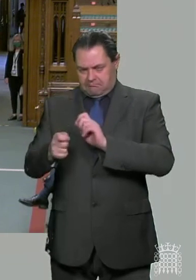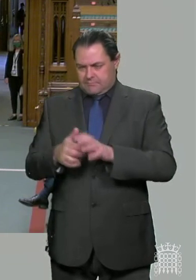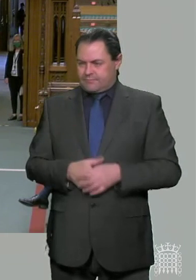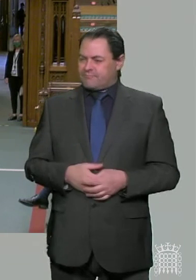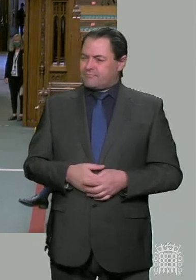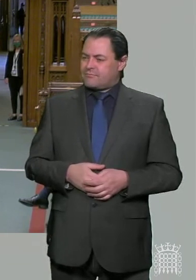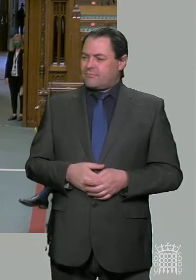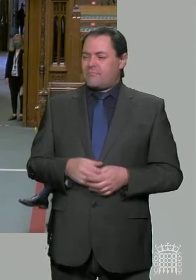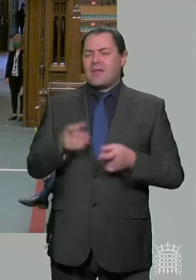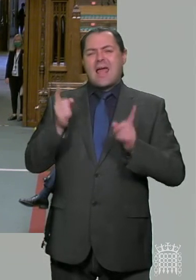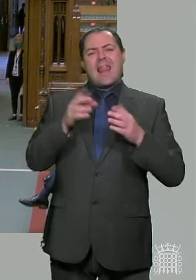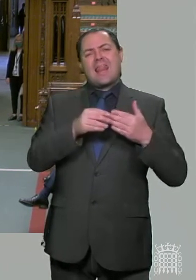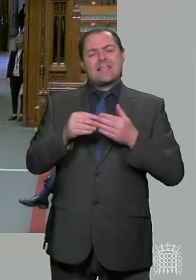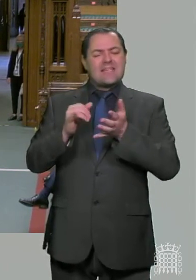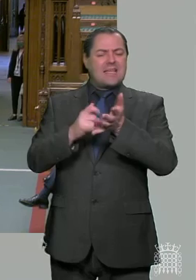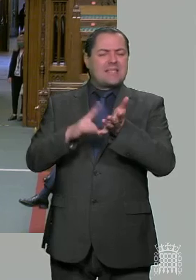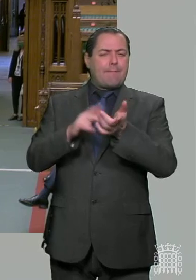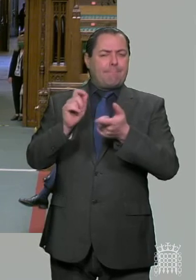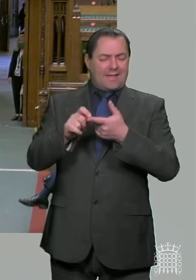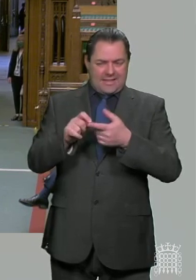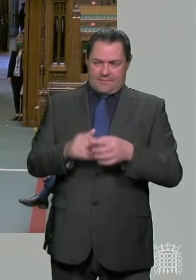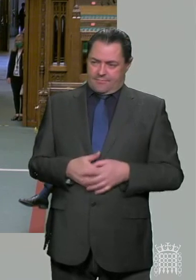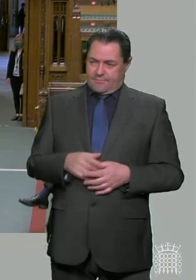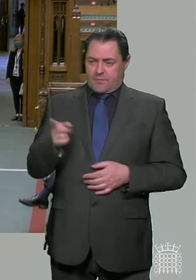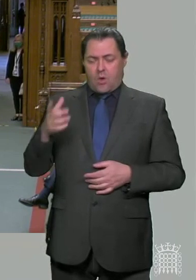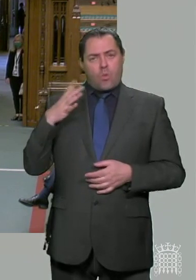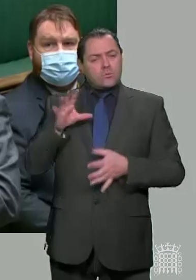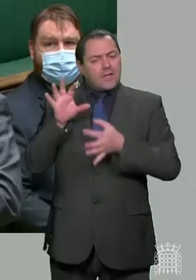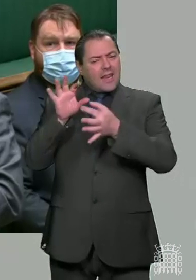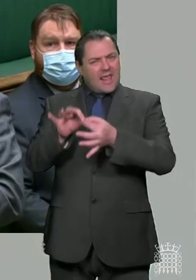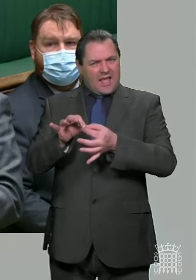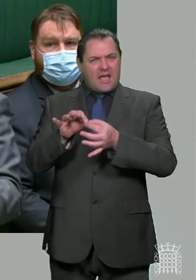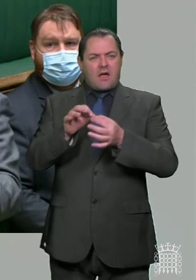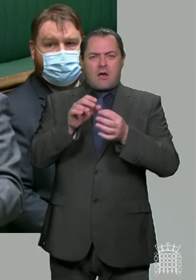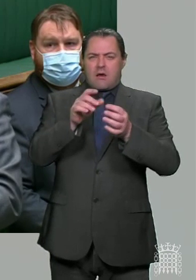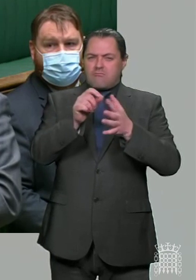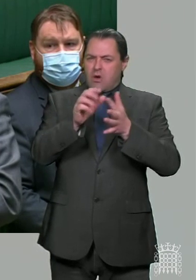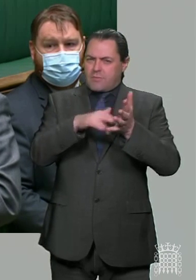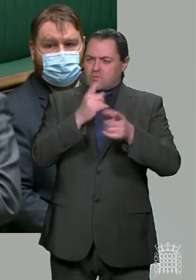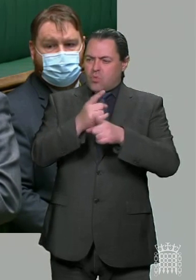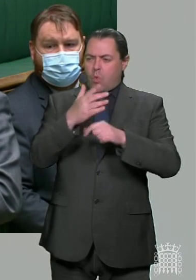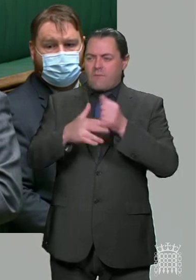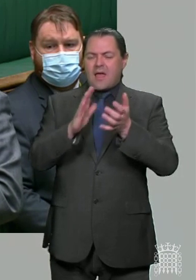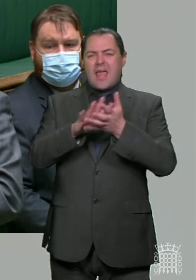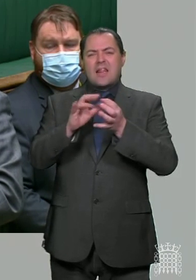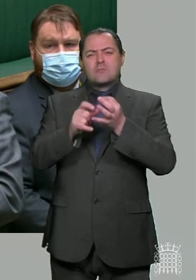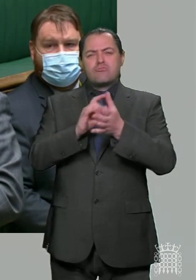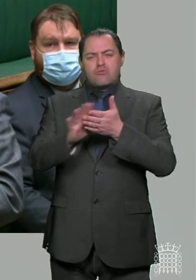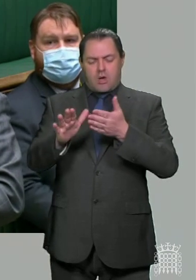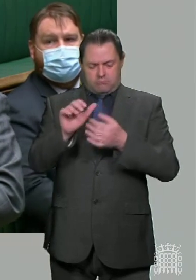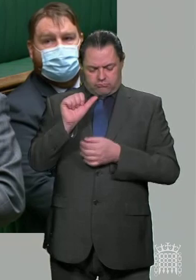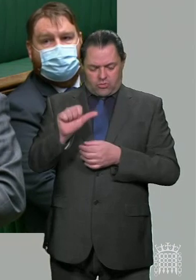May I associate myself with the Prime Minister’s remarks on those seeking justice for Hillsborough?